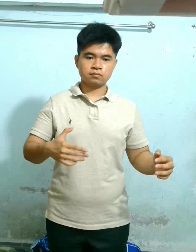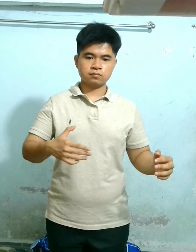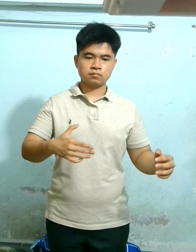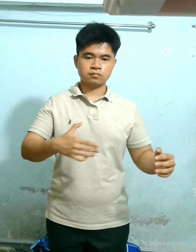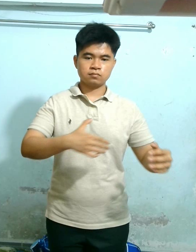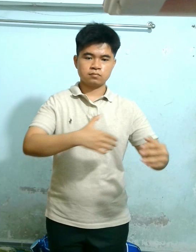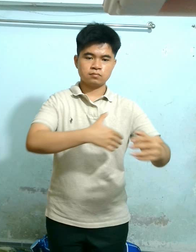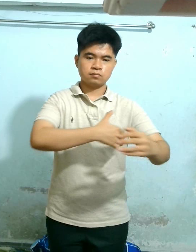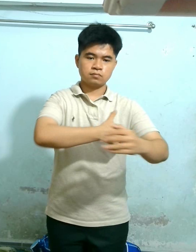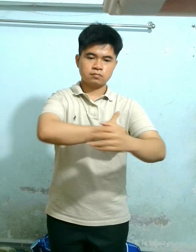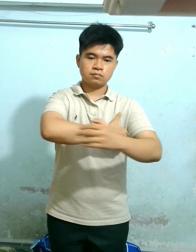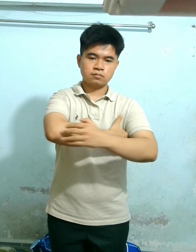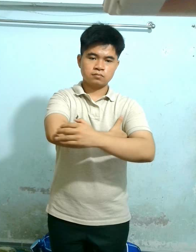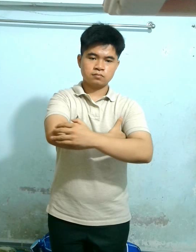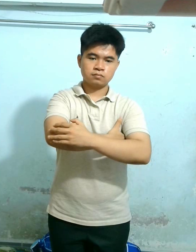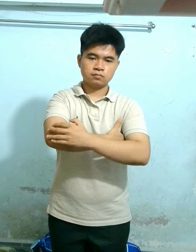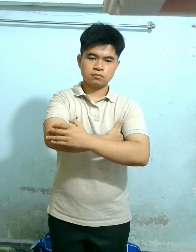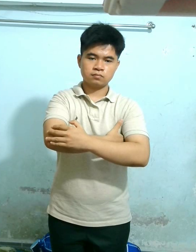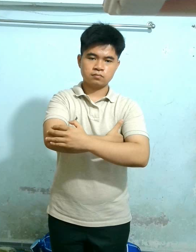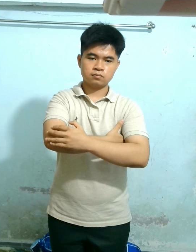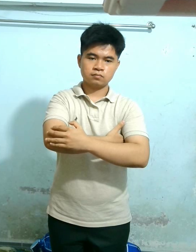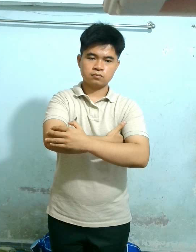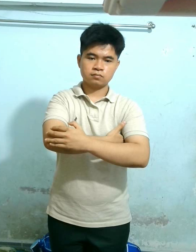om